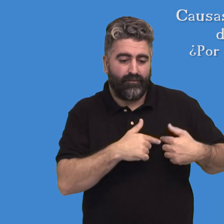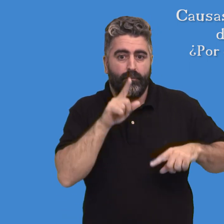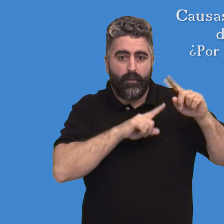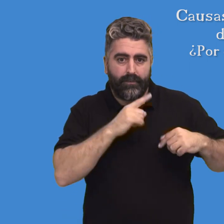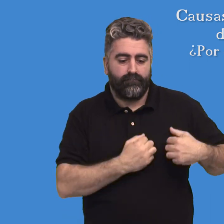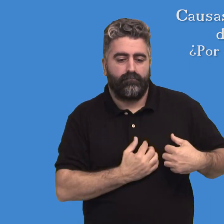problema